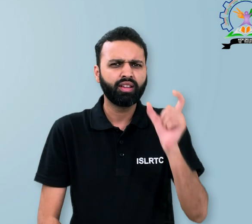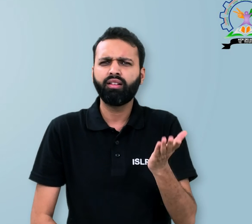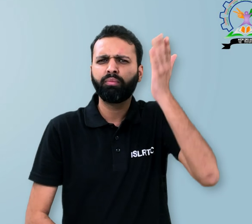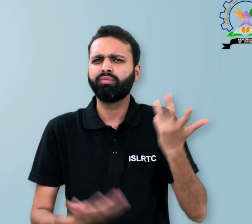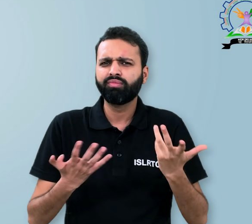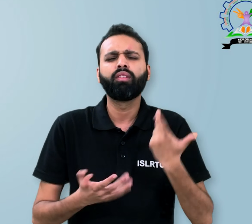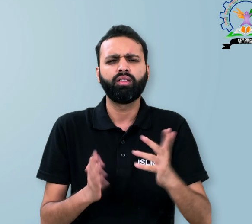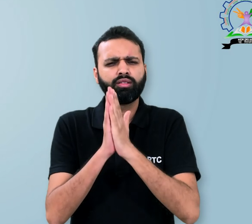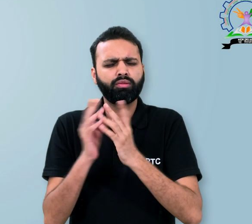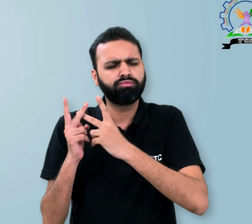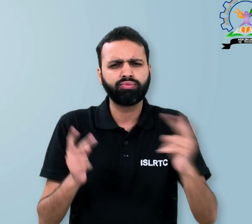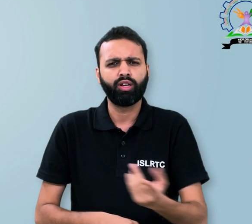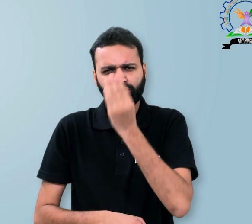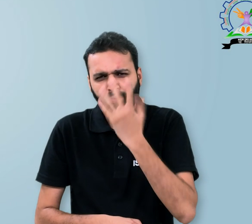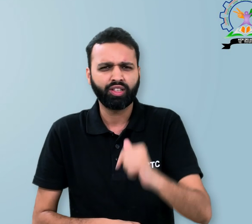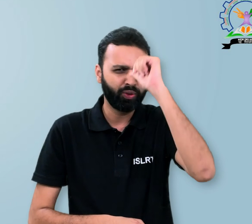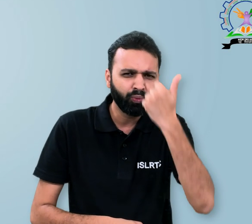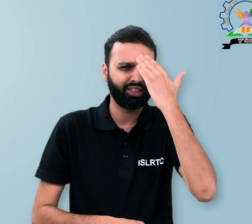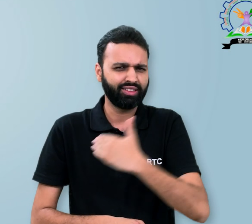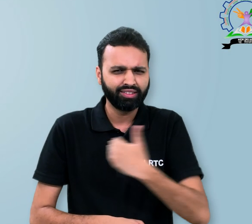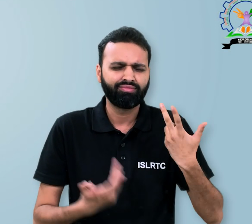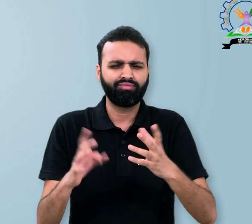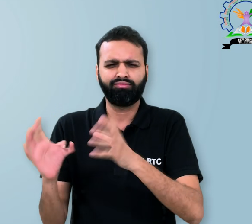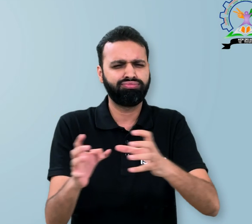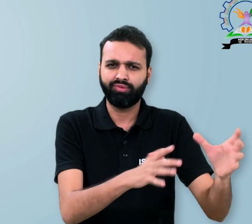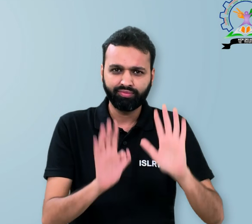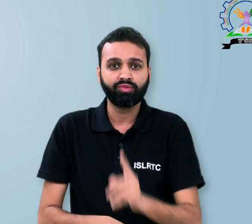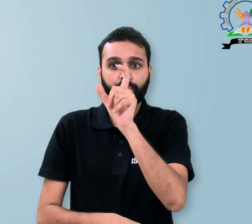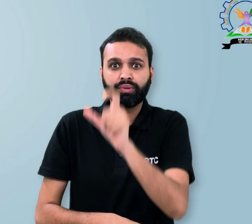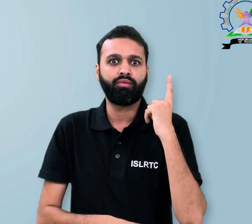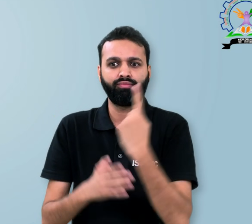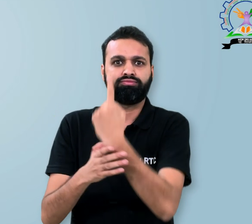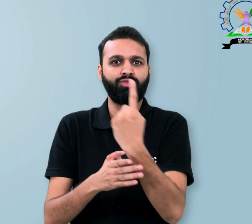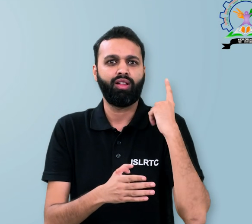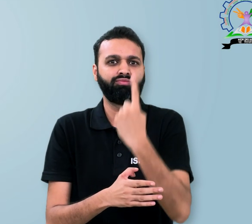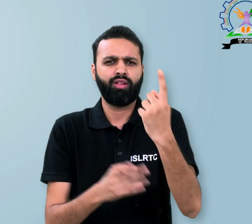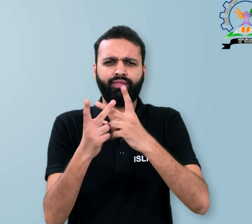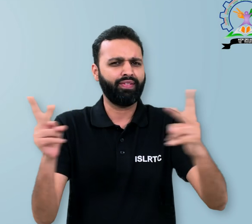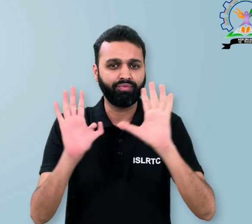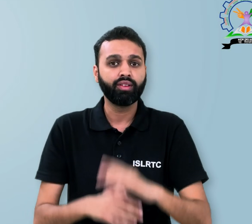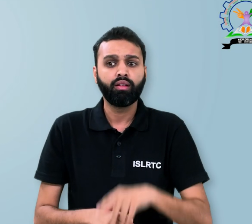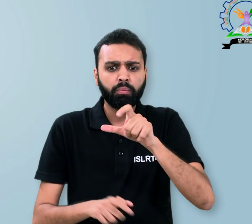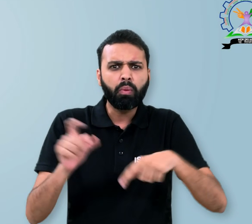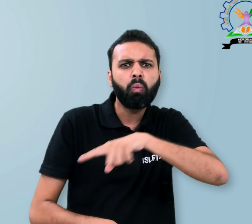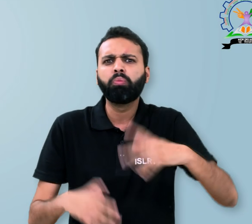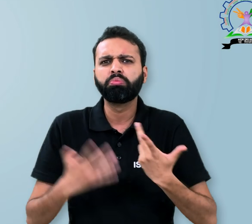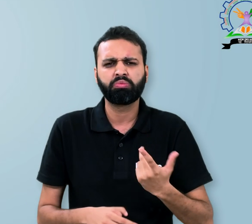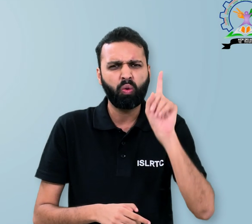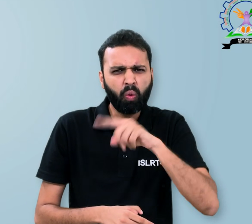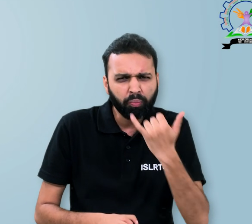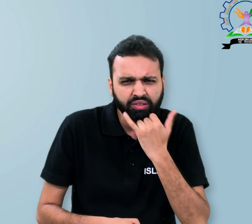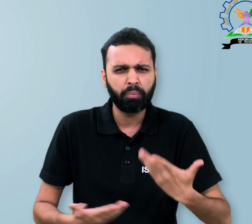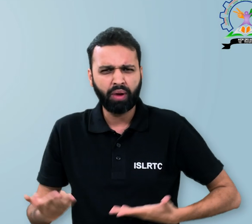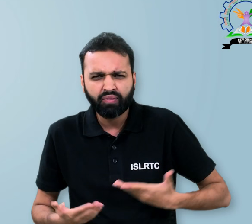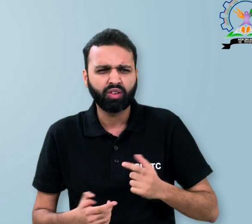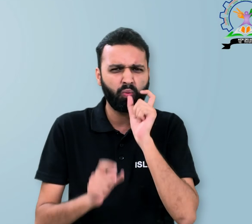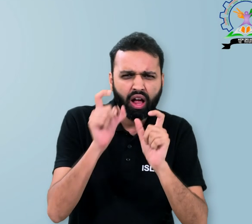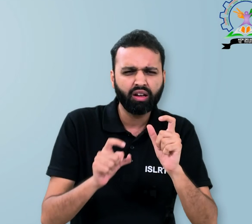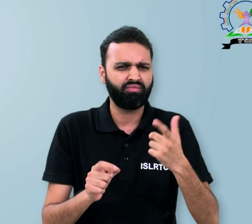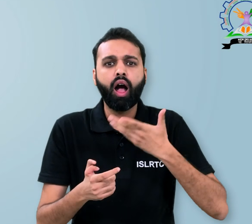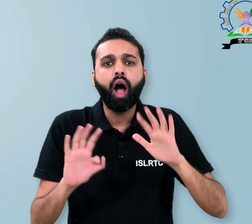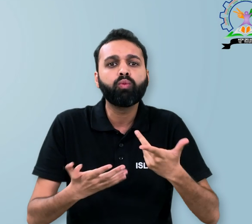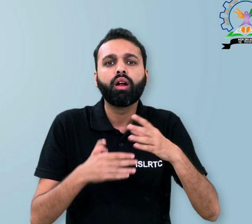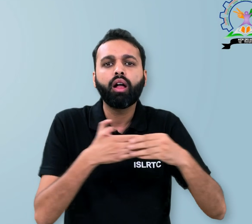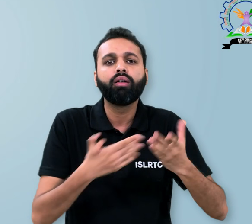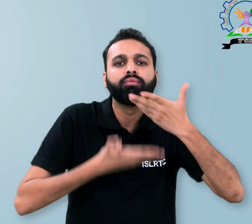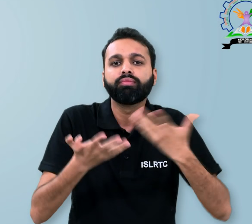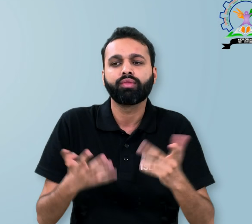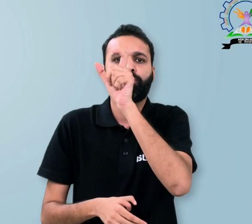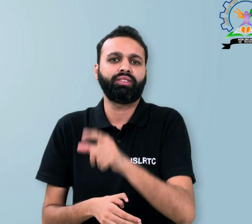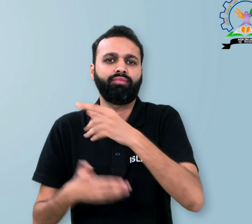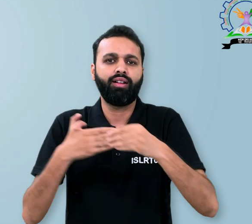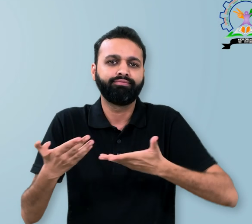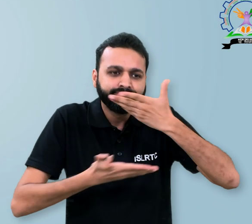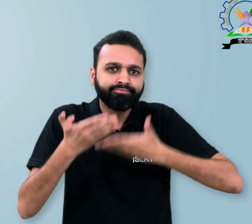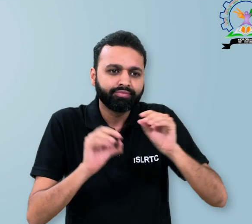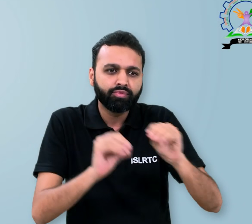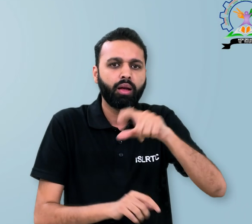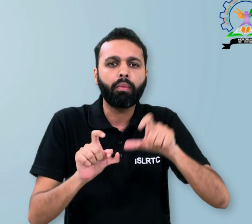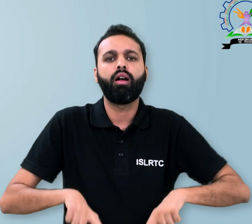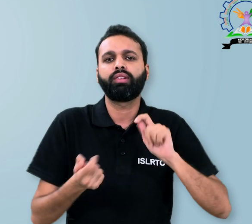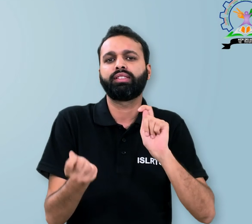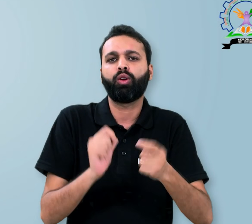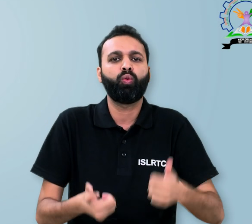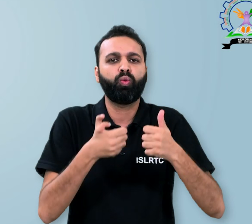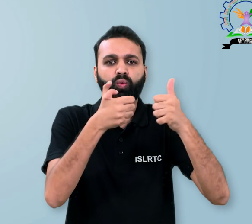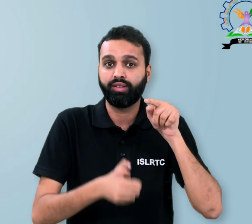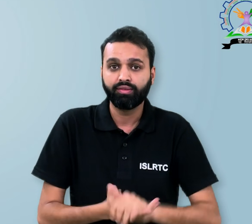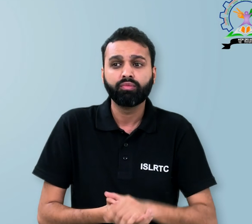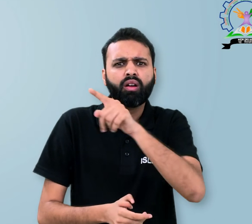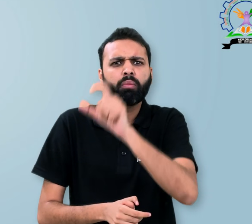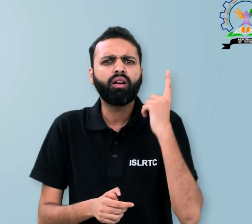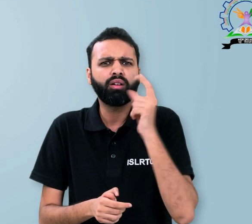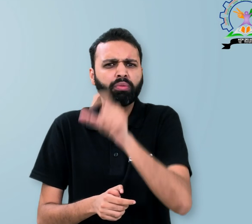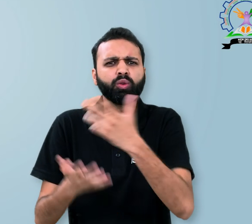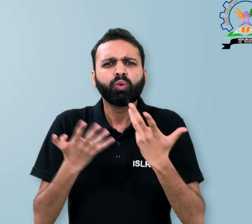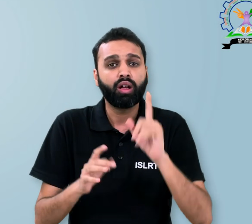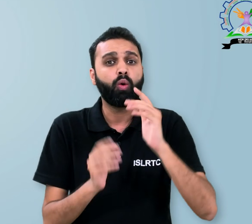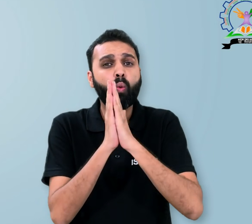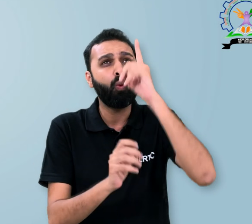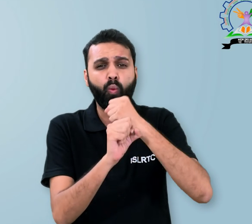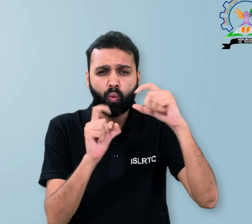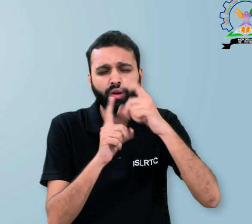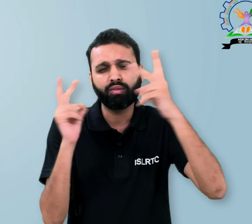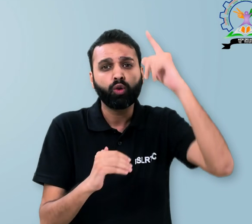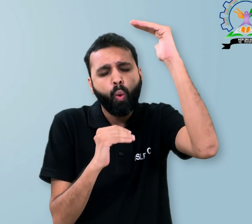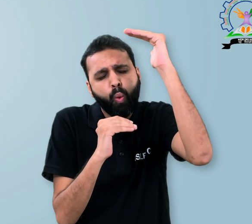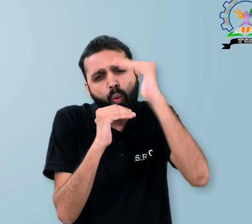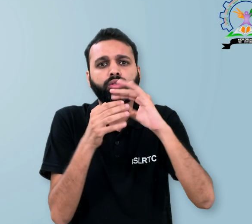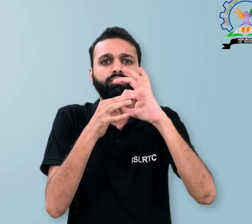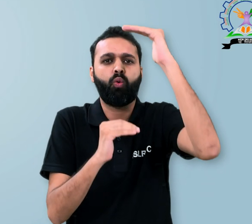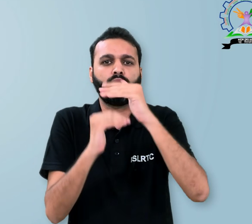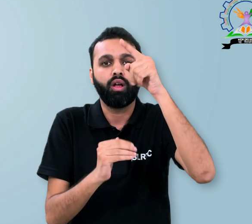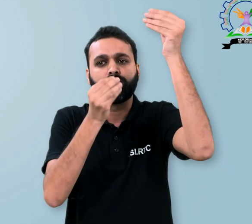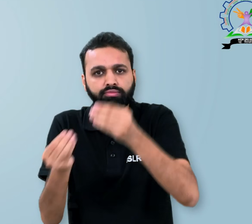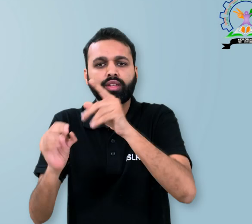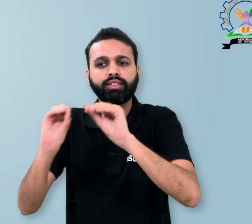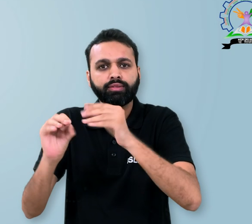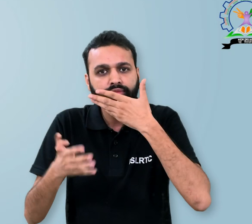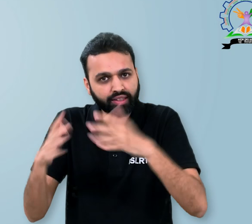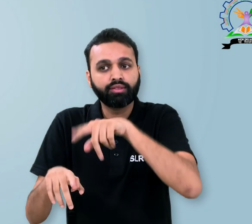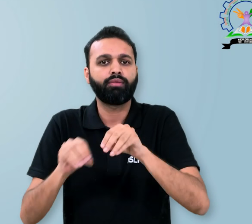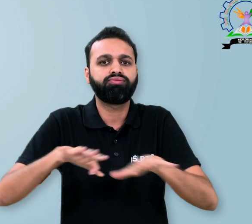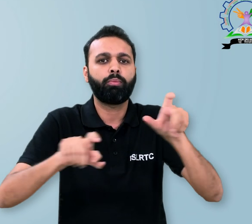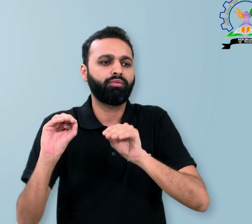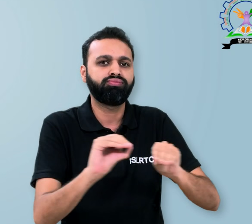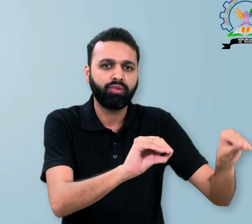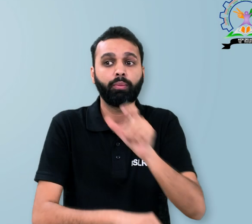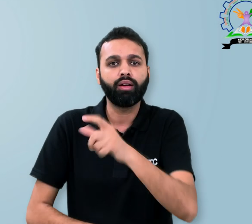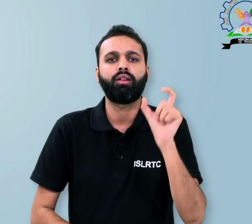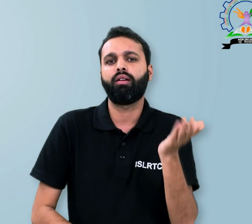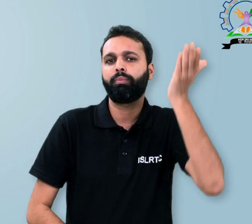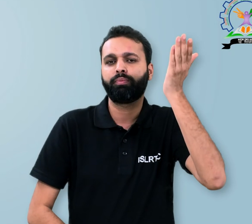In religion, Prophet is an individual who is regarded as being in contact or close to God and advises, guides people to a better way of life.